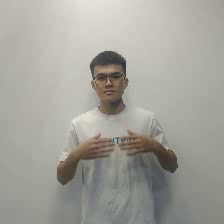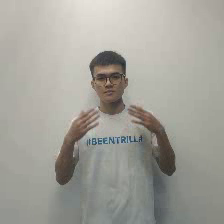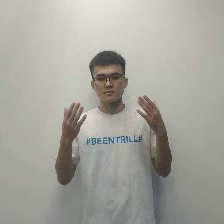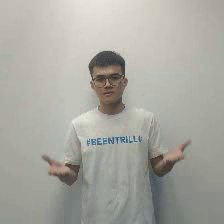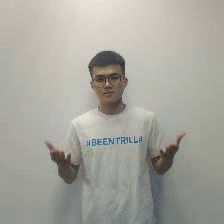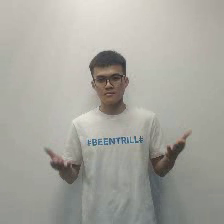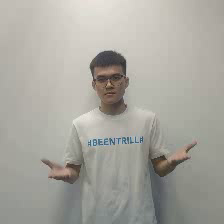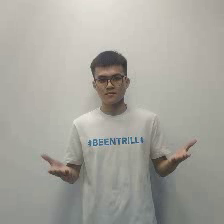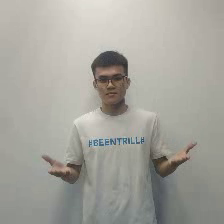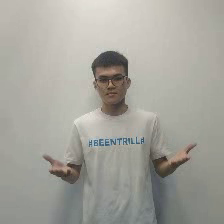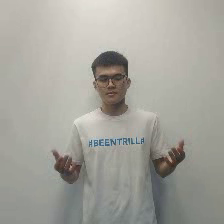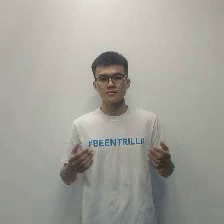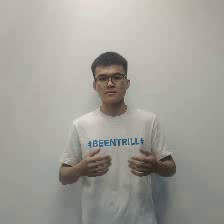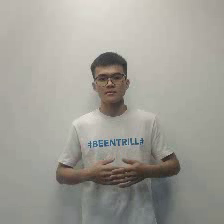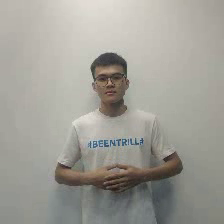Nặng